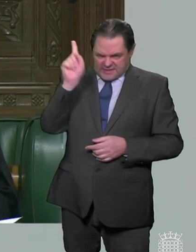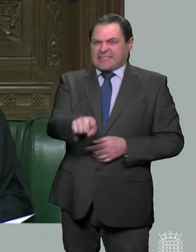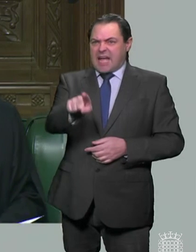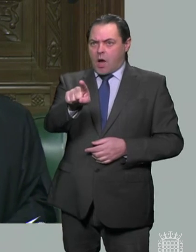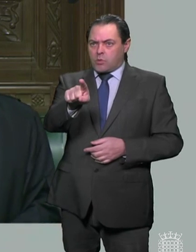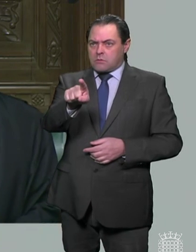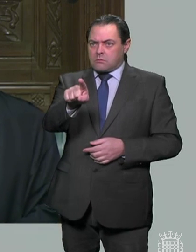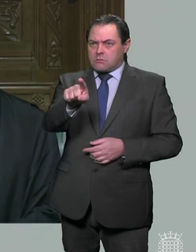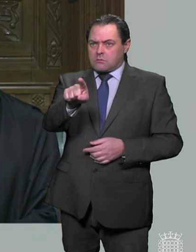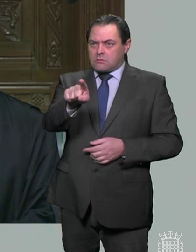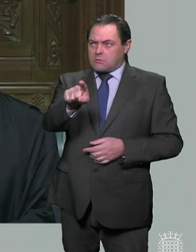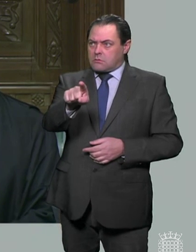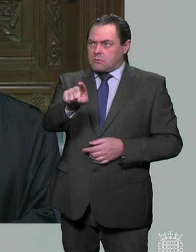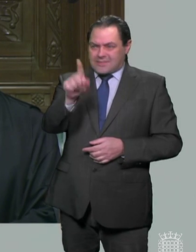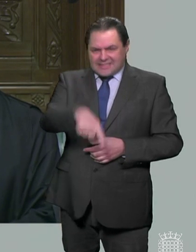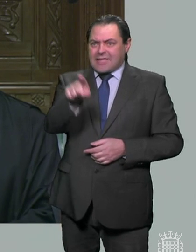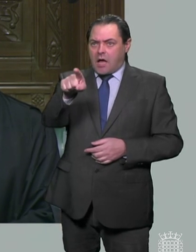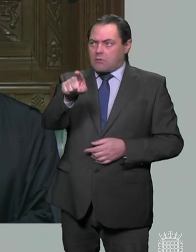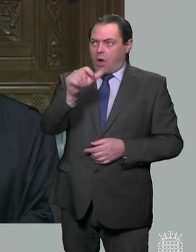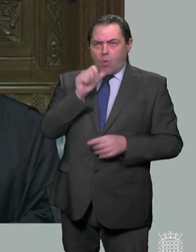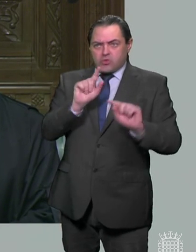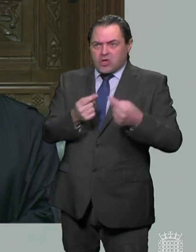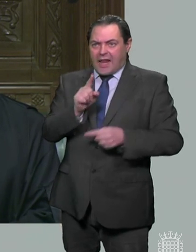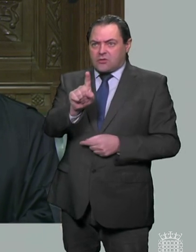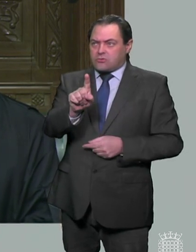Order. Prime Minister, sit down! Prime Minister, I am not going to be challenged.